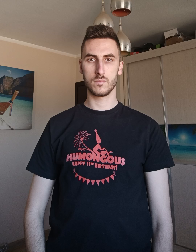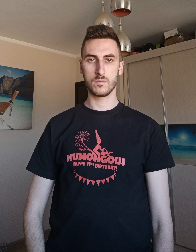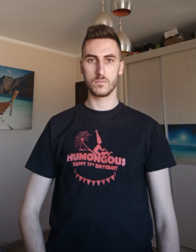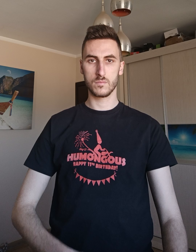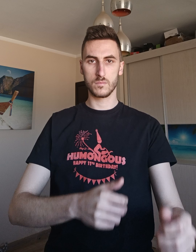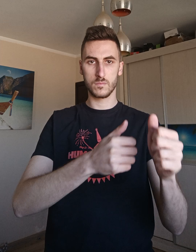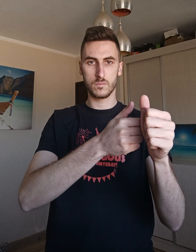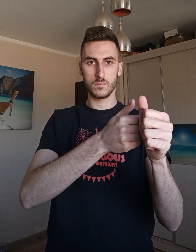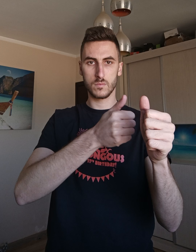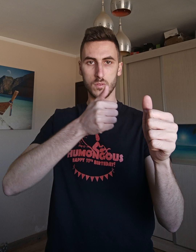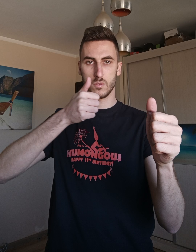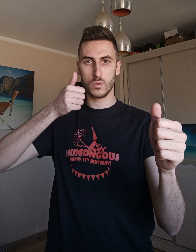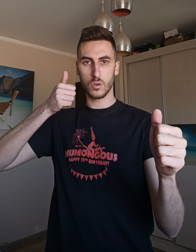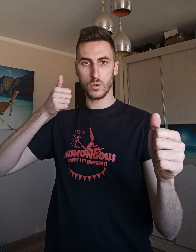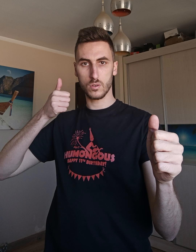תור